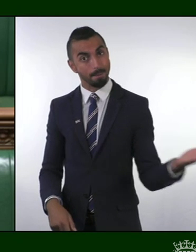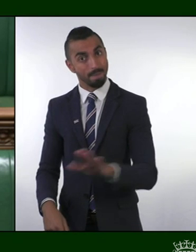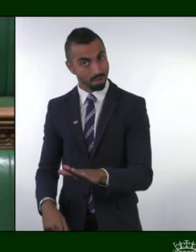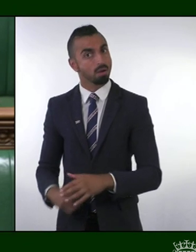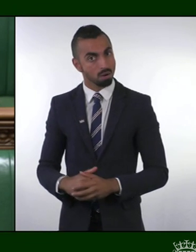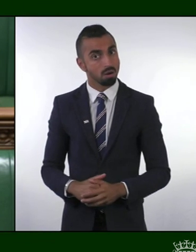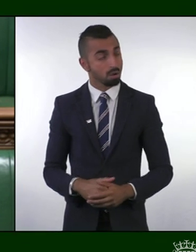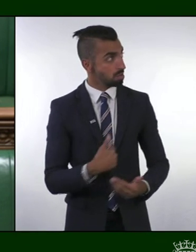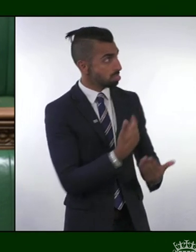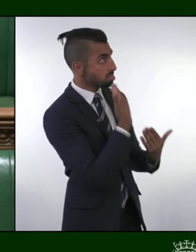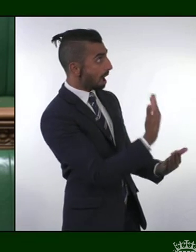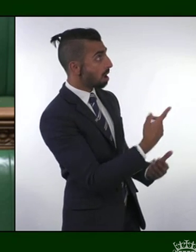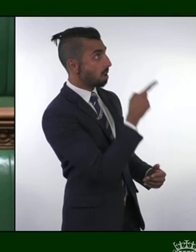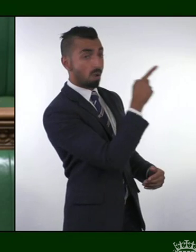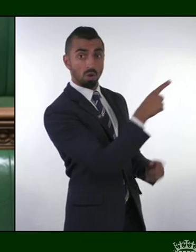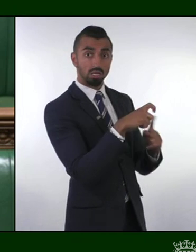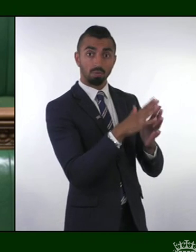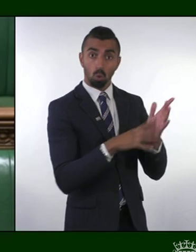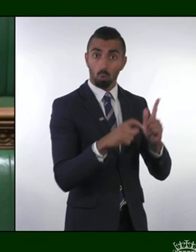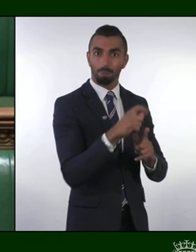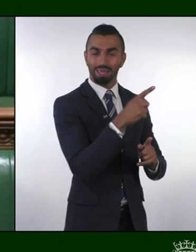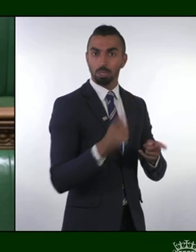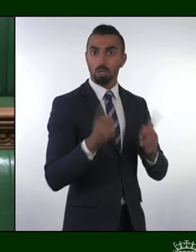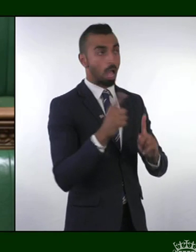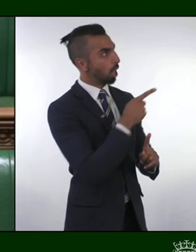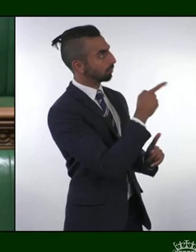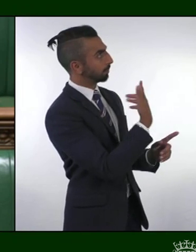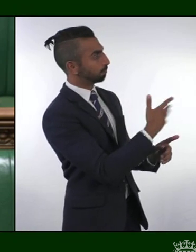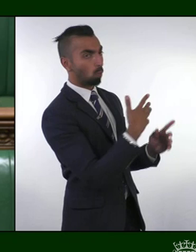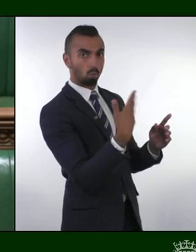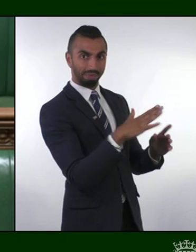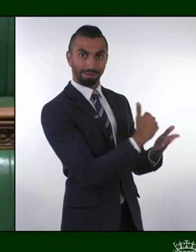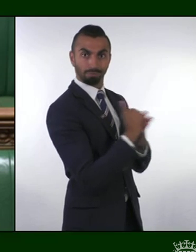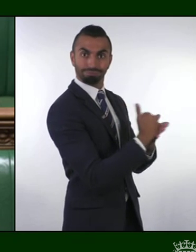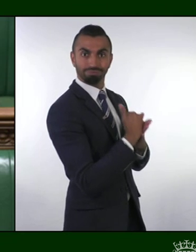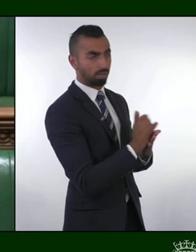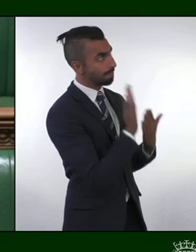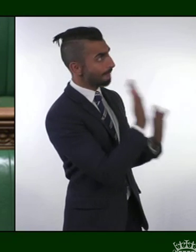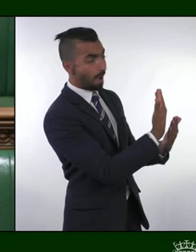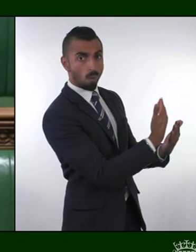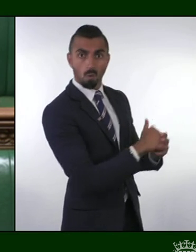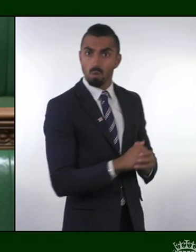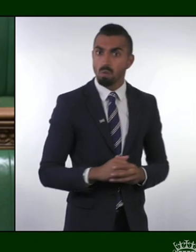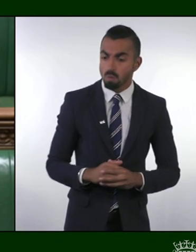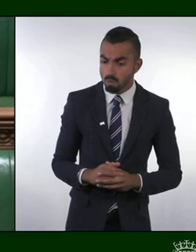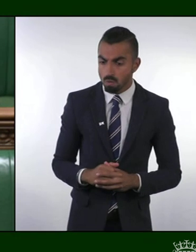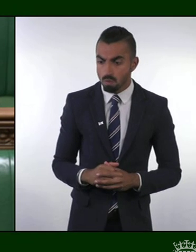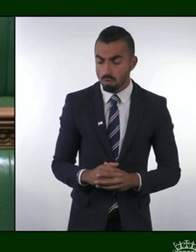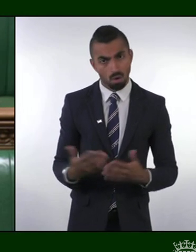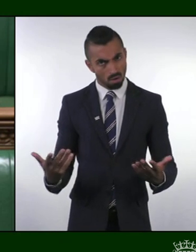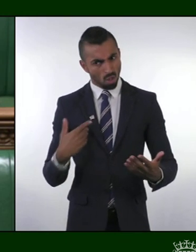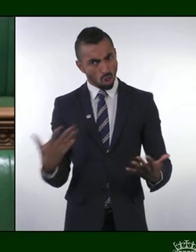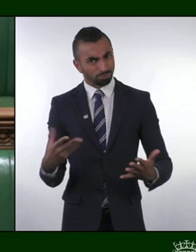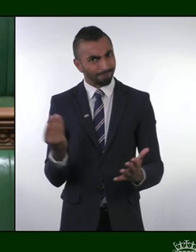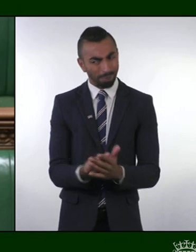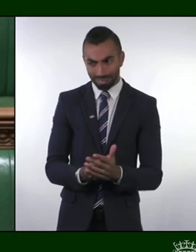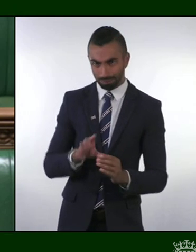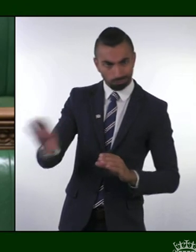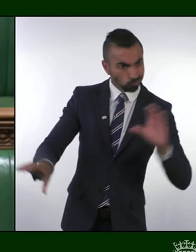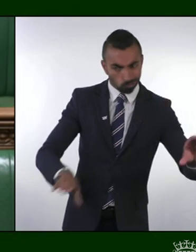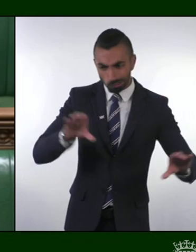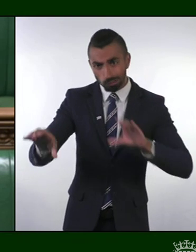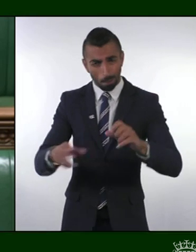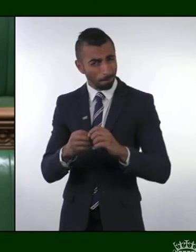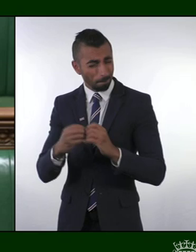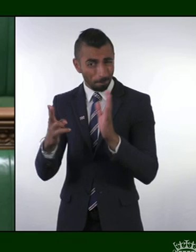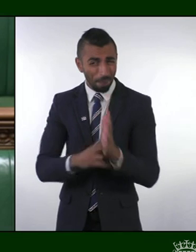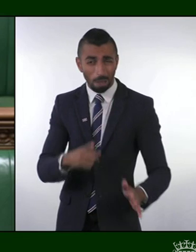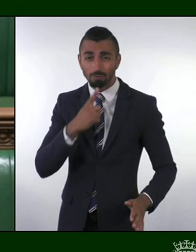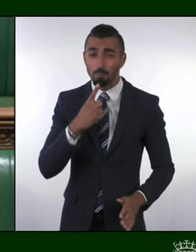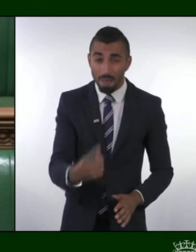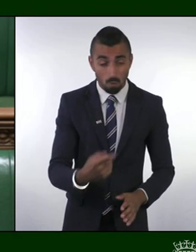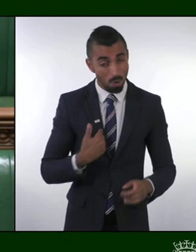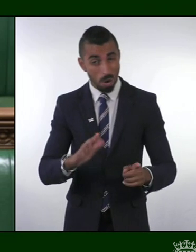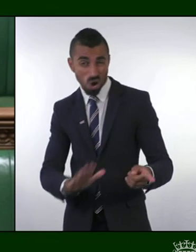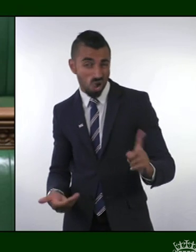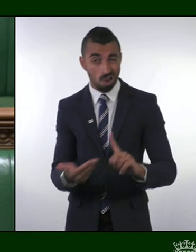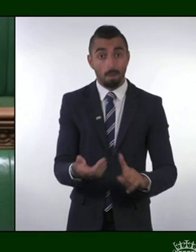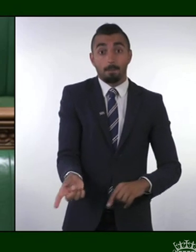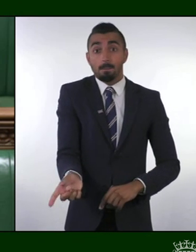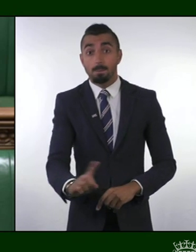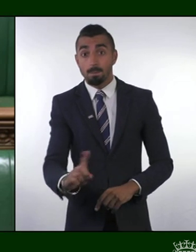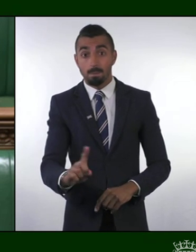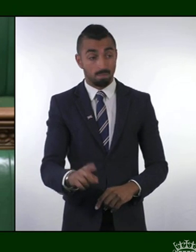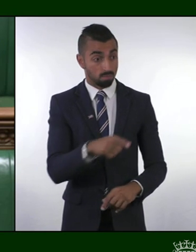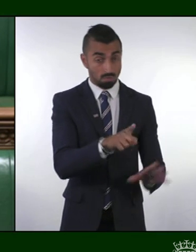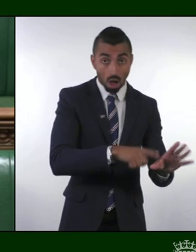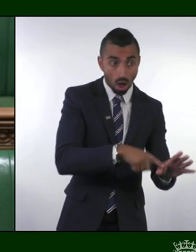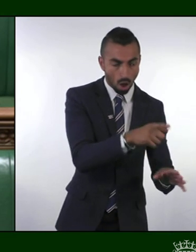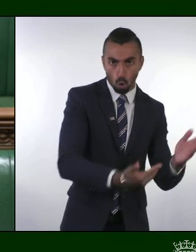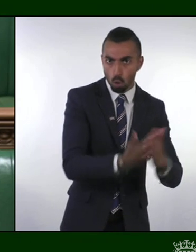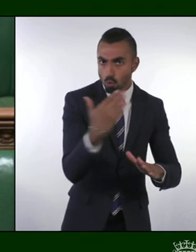I am talking about £1 billion of support for the unemployed, more money for skills, traineeships and apprenticeships, and a new, good-quality job for hundreds of thousands of new kick-starters.